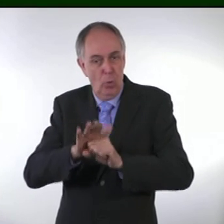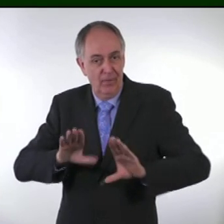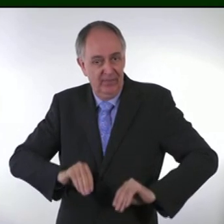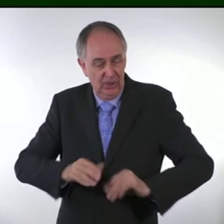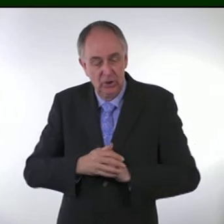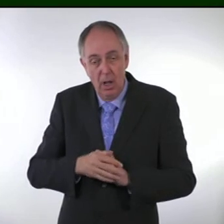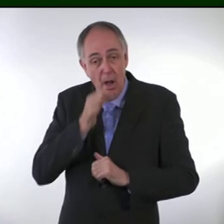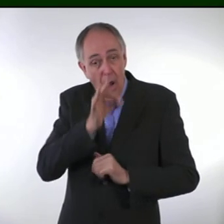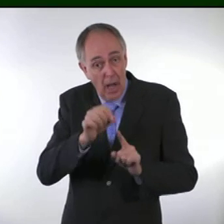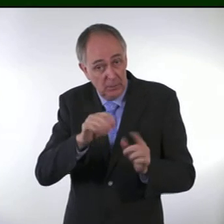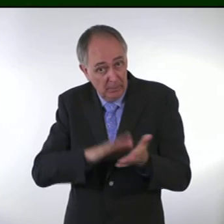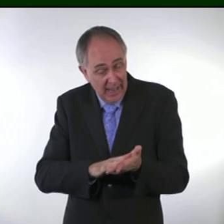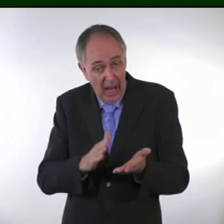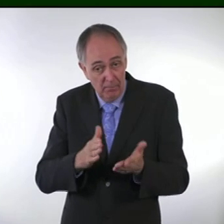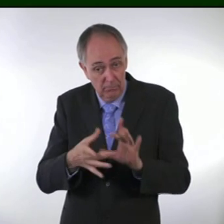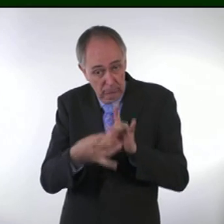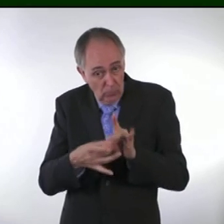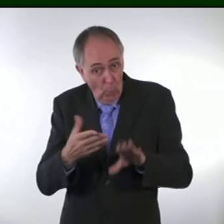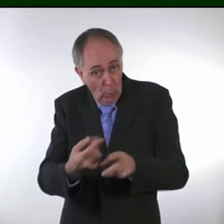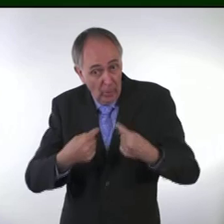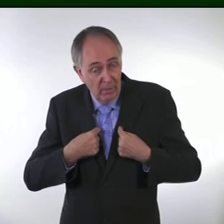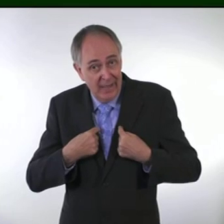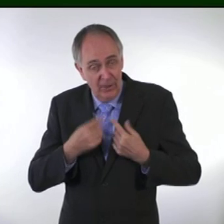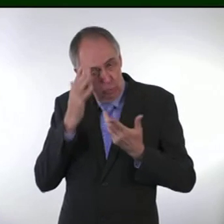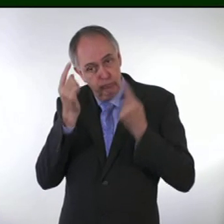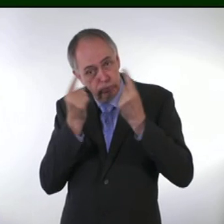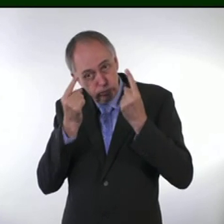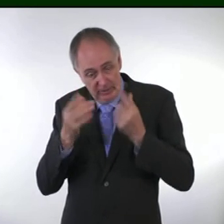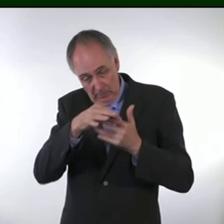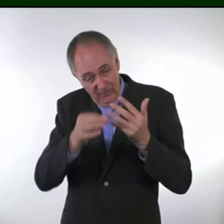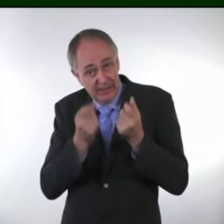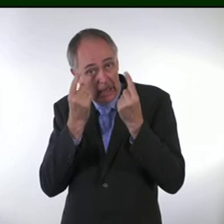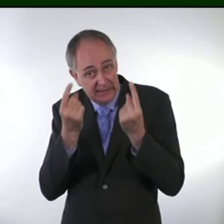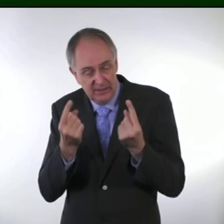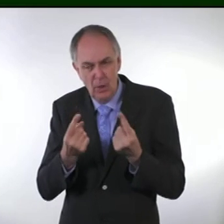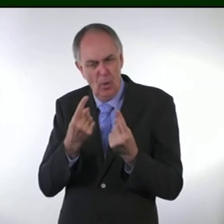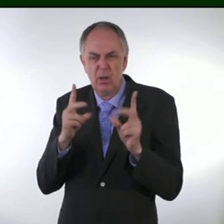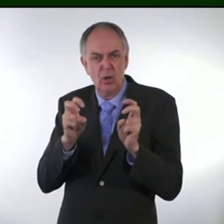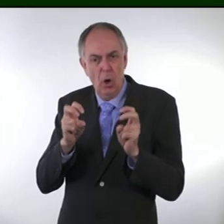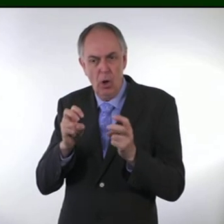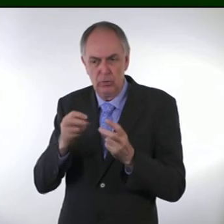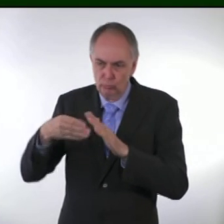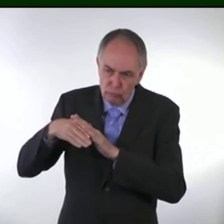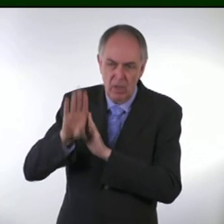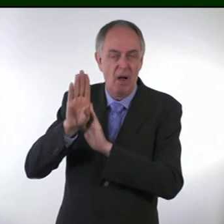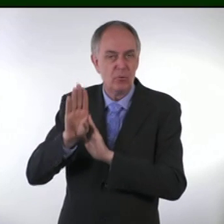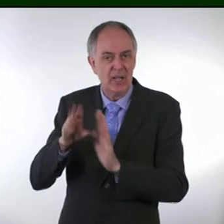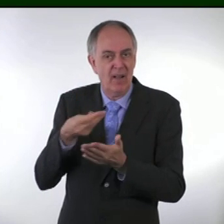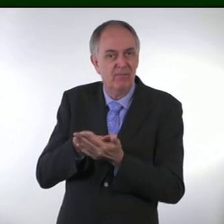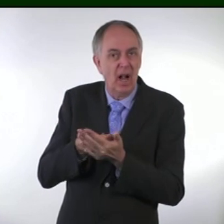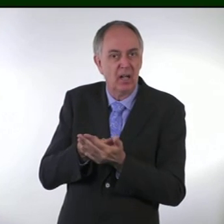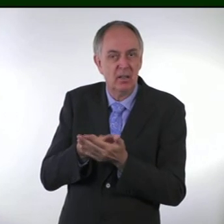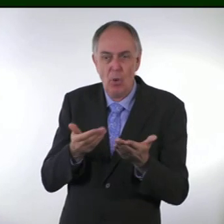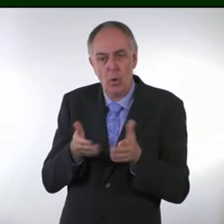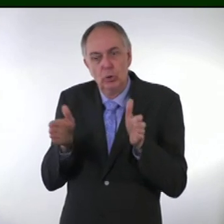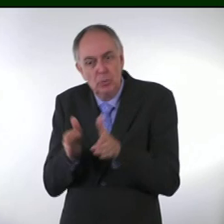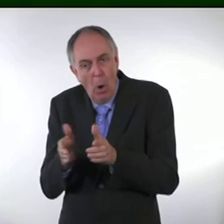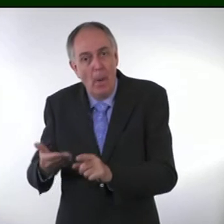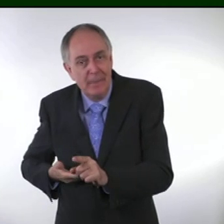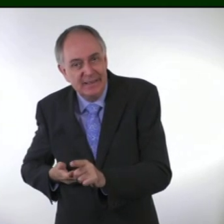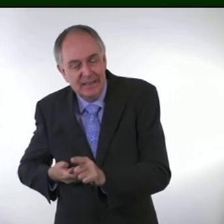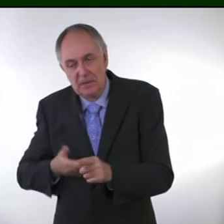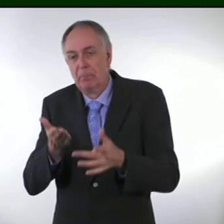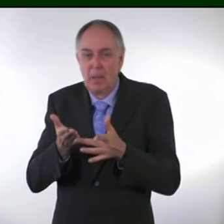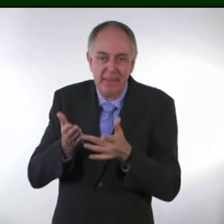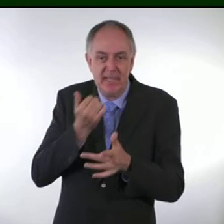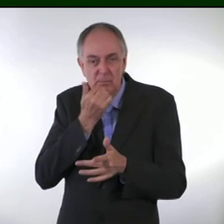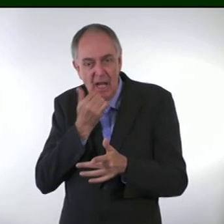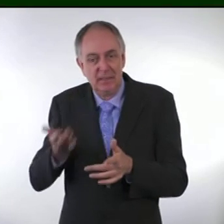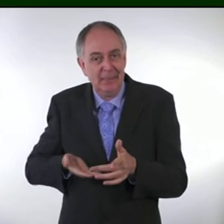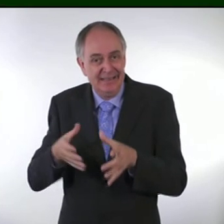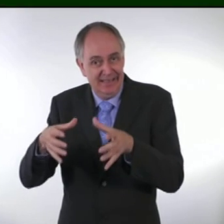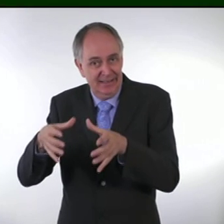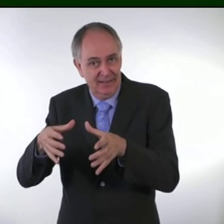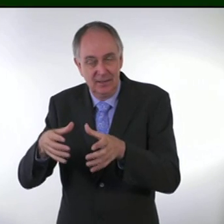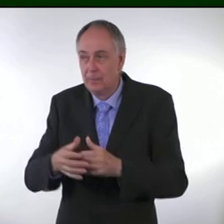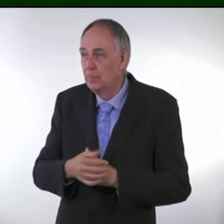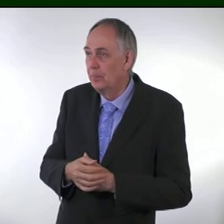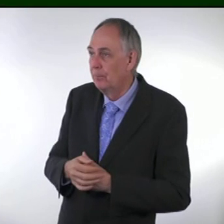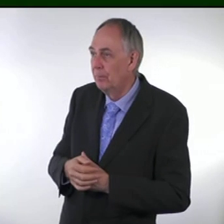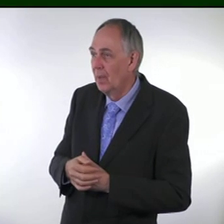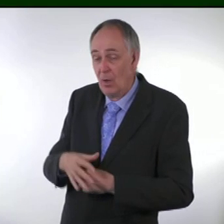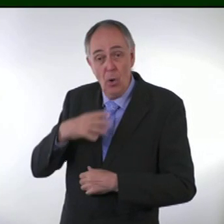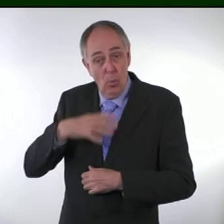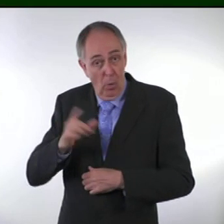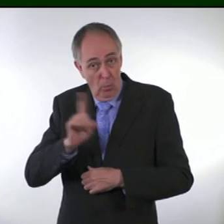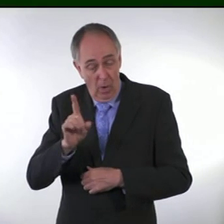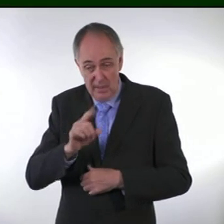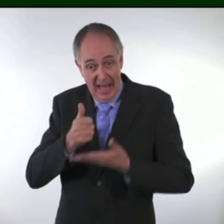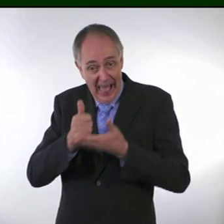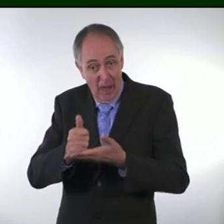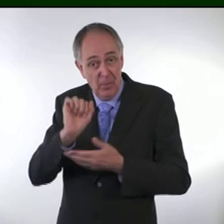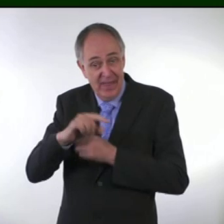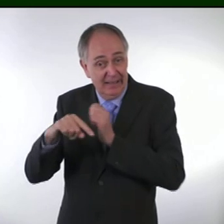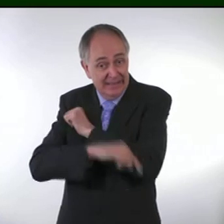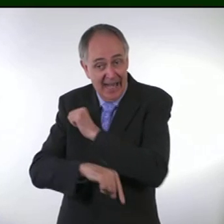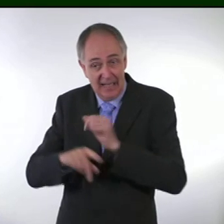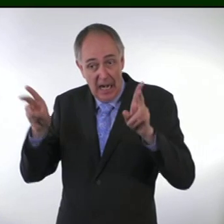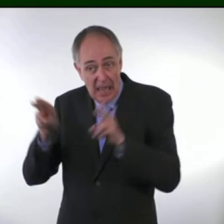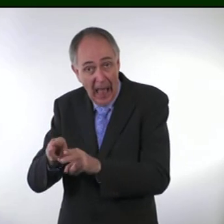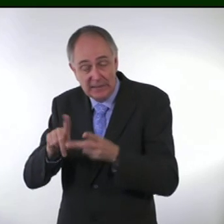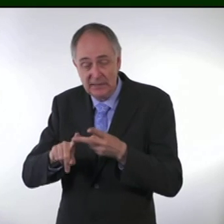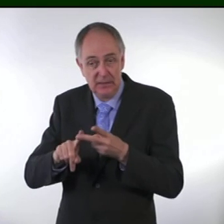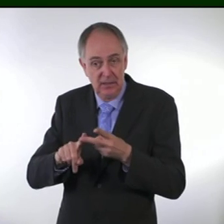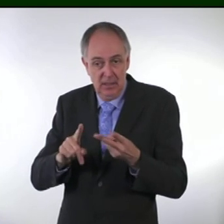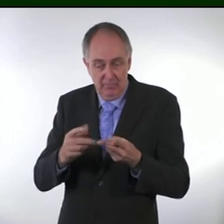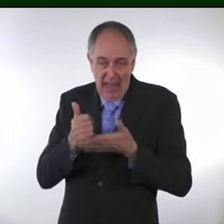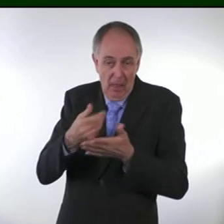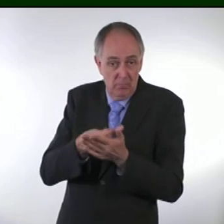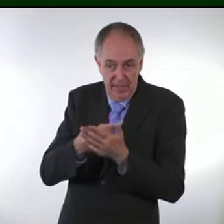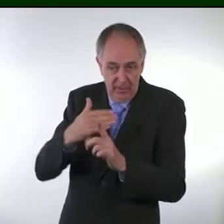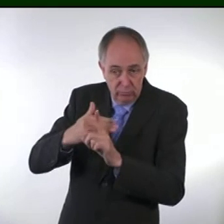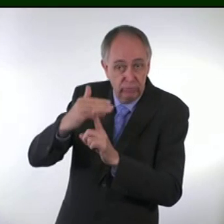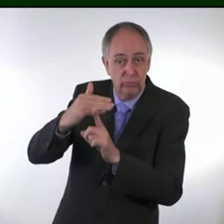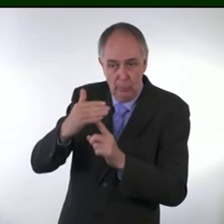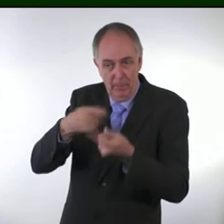Would the Prime Minister agree to work with me and consider some of those ideas, in particular my idea of a recovery fund for British small and medium-sized businesses—indeed, small and medium-sized businesses from the entire United Kingdom—to help to reduce their debt burden and give them equity, so they can power our recovery forward?